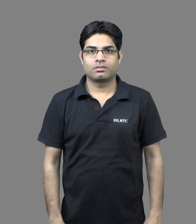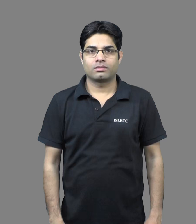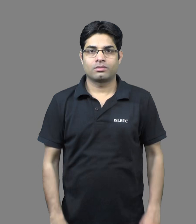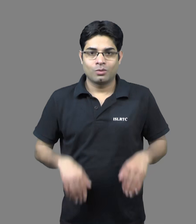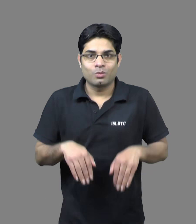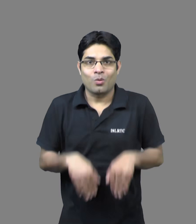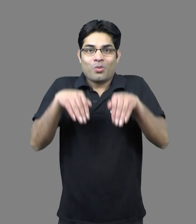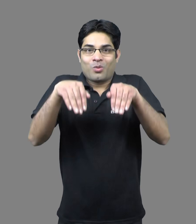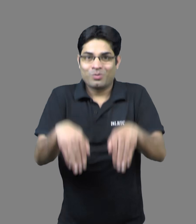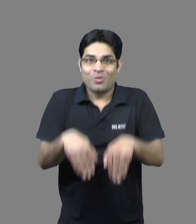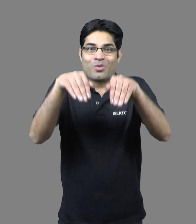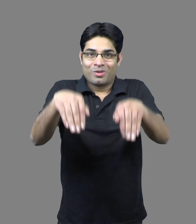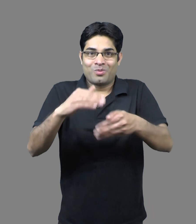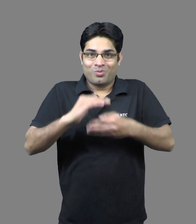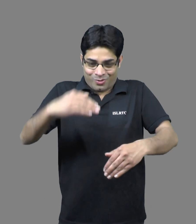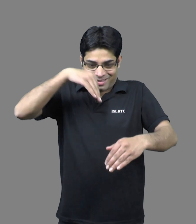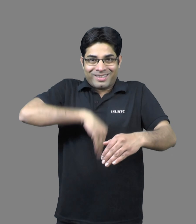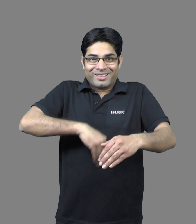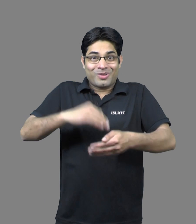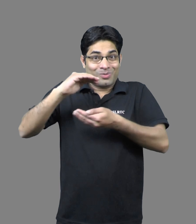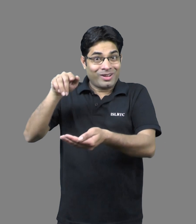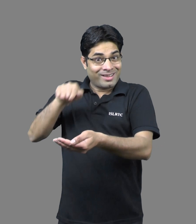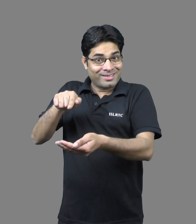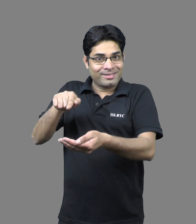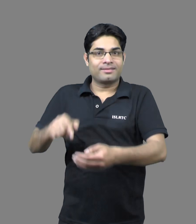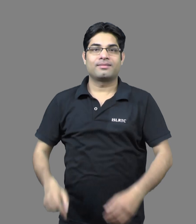Joey